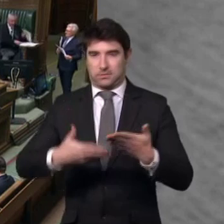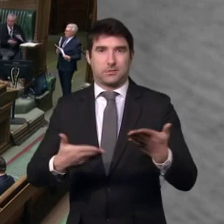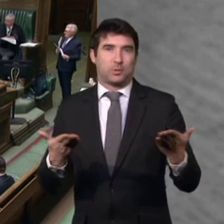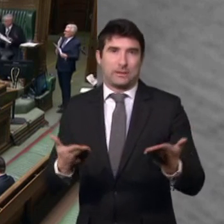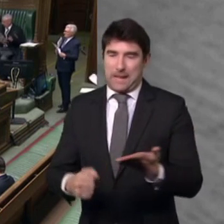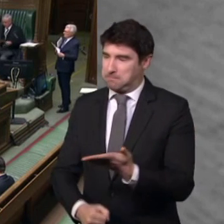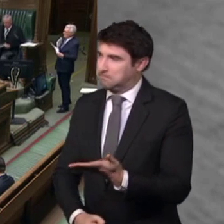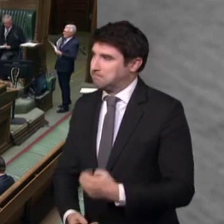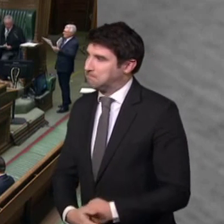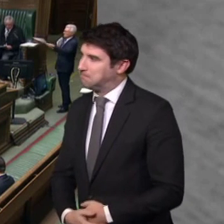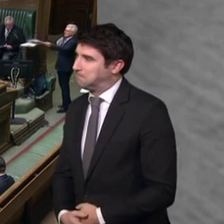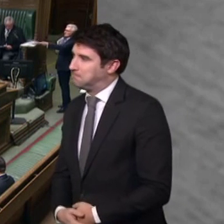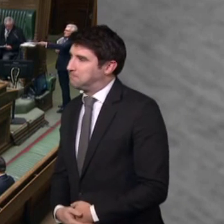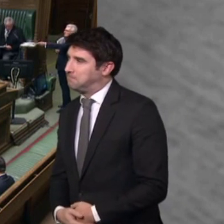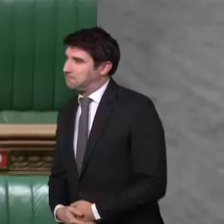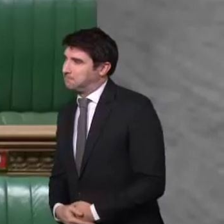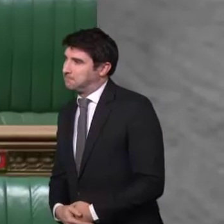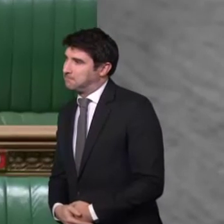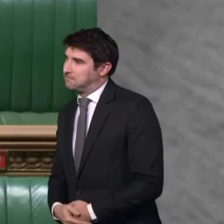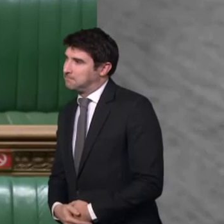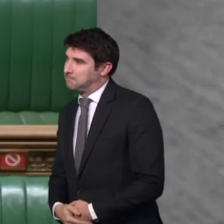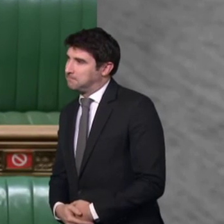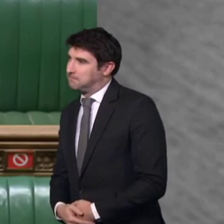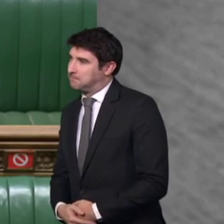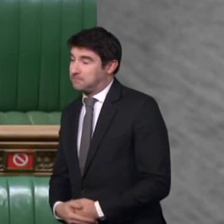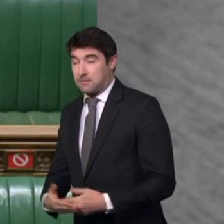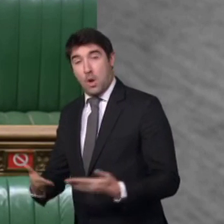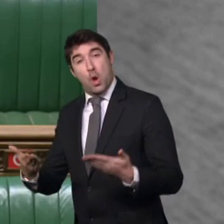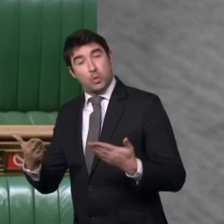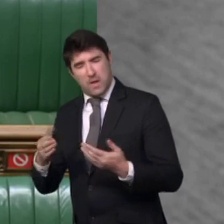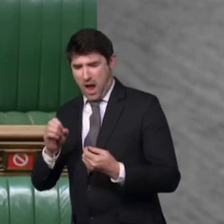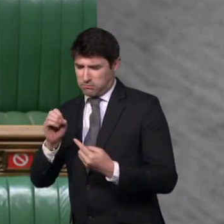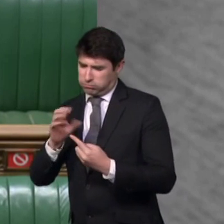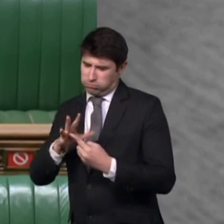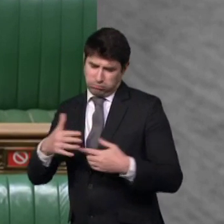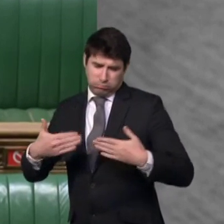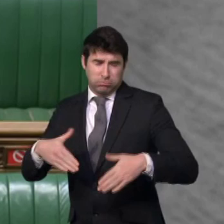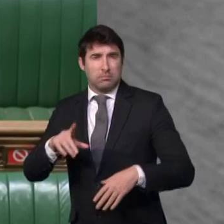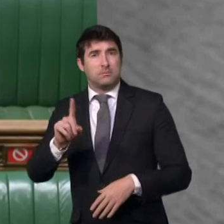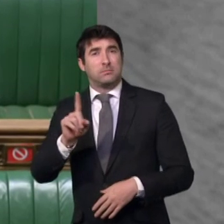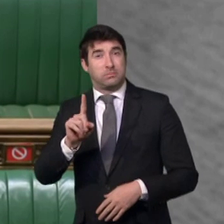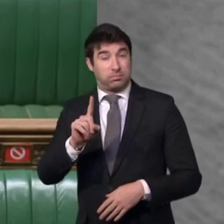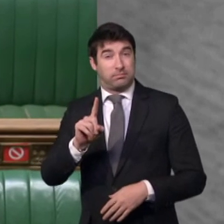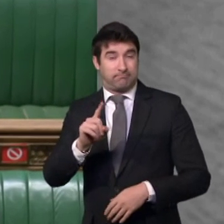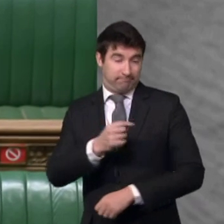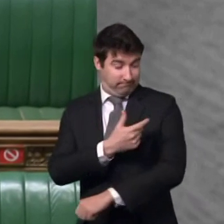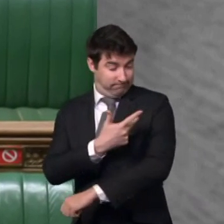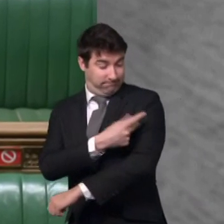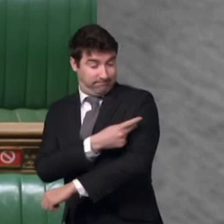Today marks a great stride forward in our plan to get us out of this pandemic and to return to normal life.